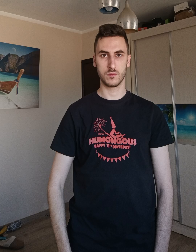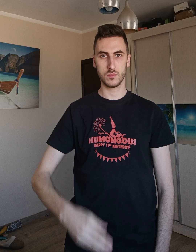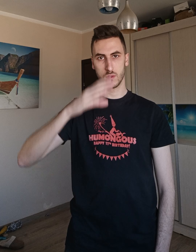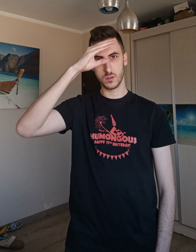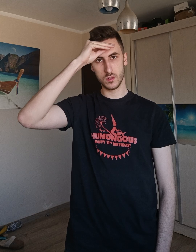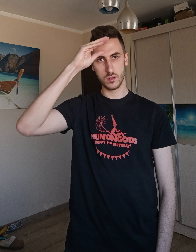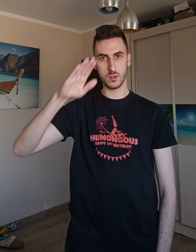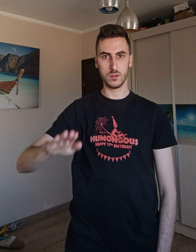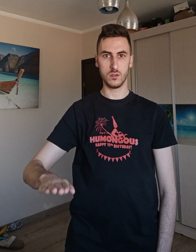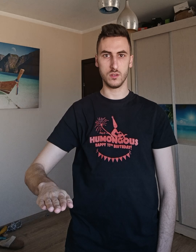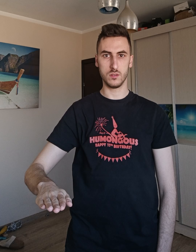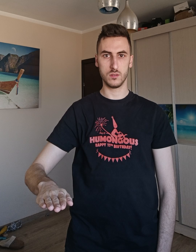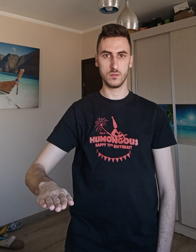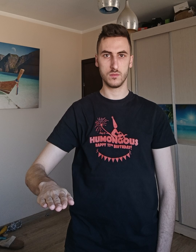ילד